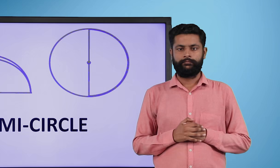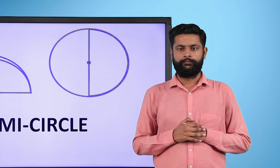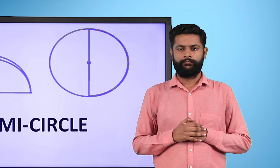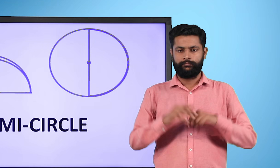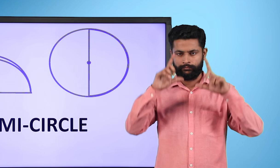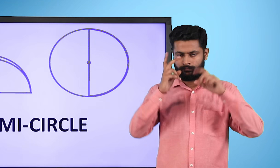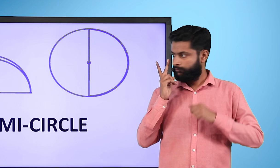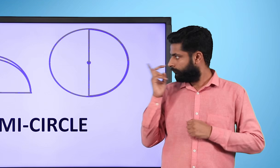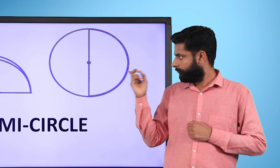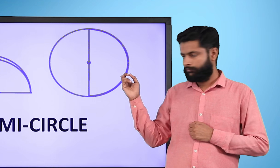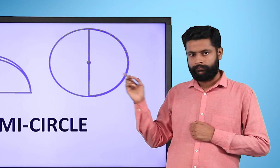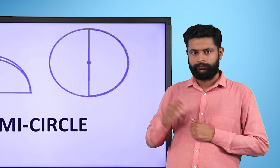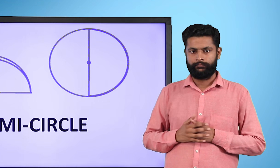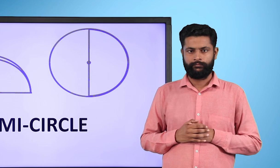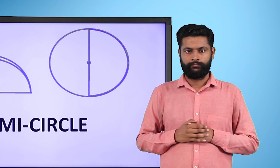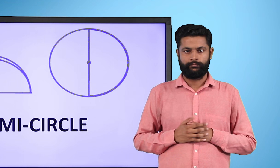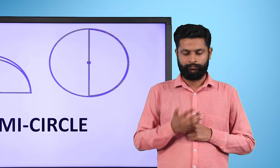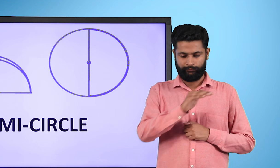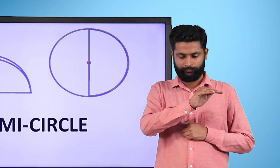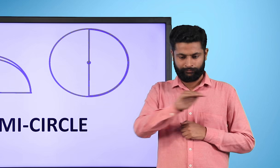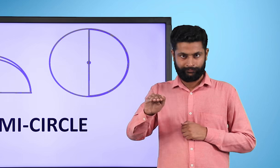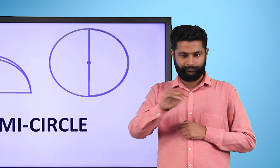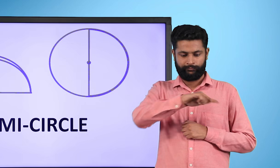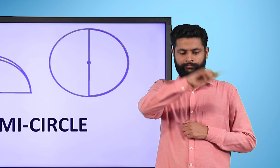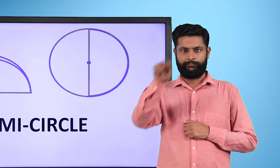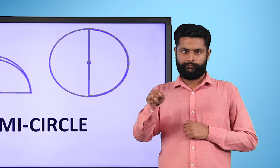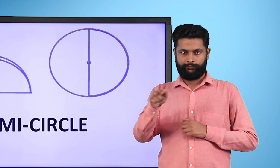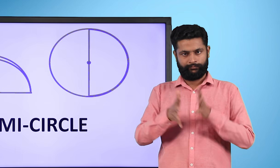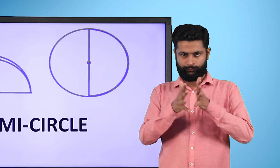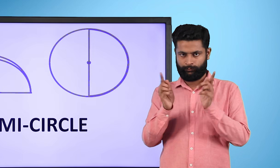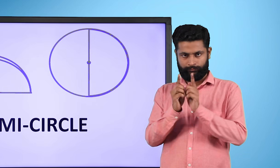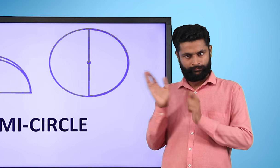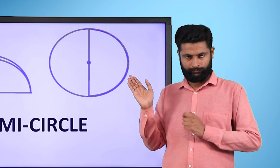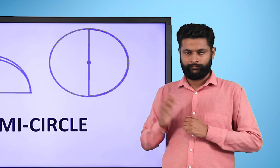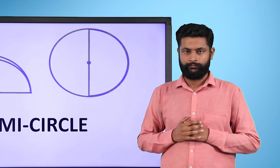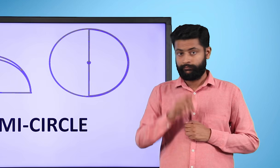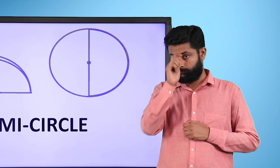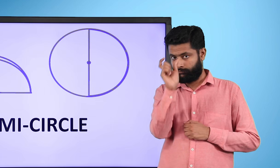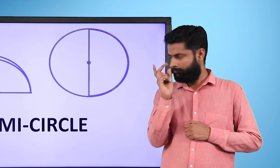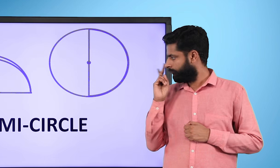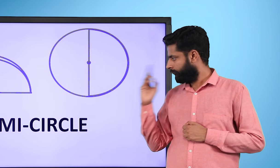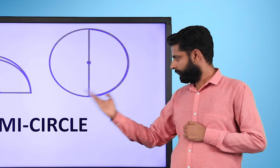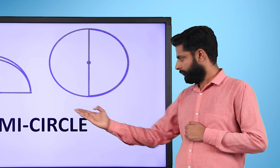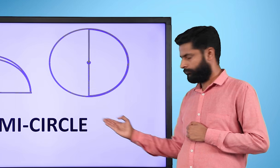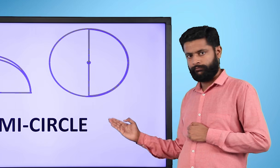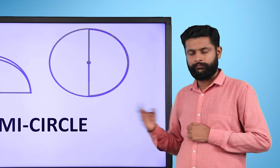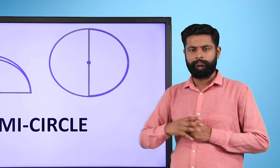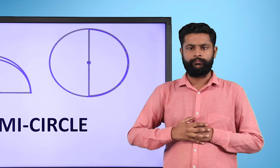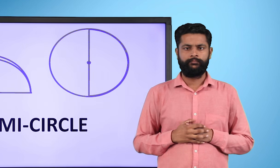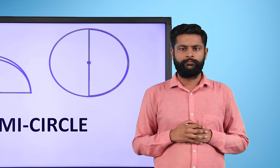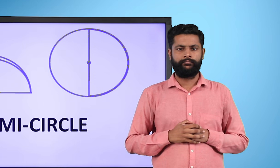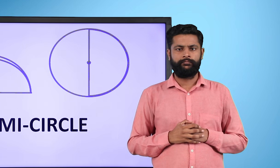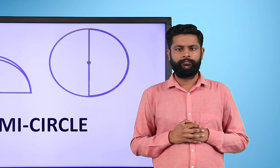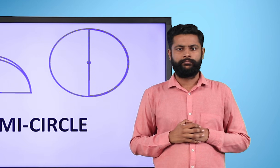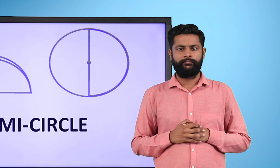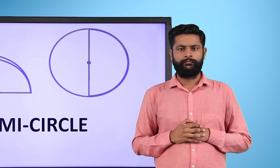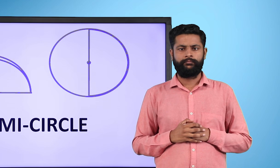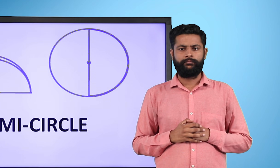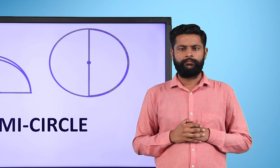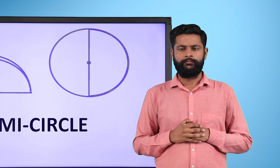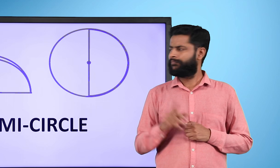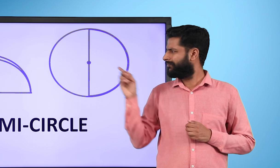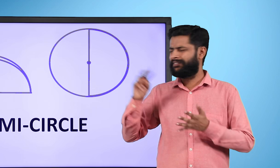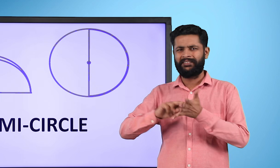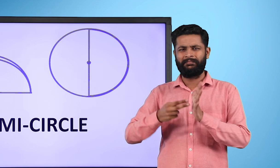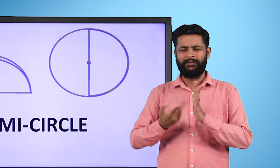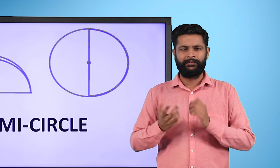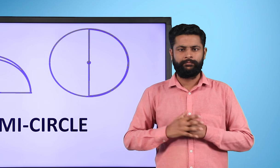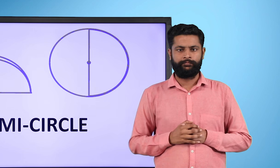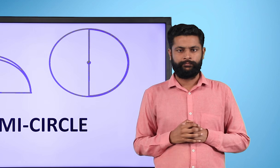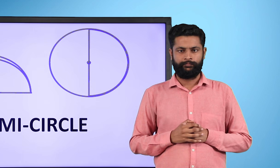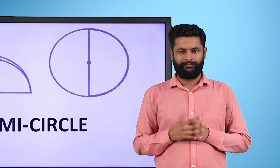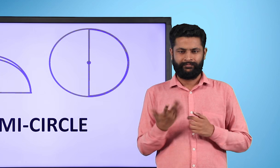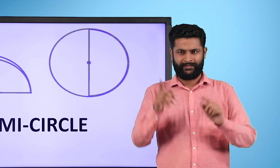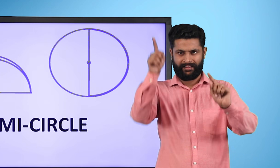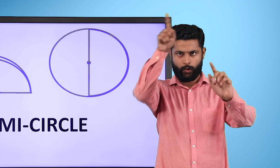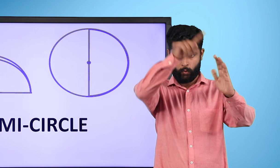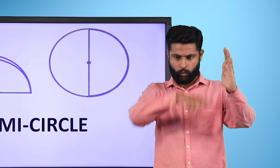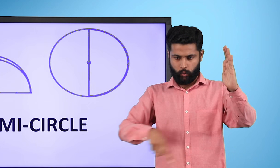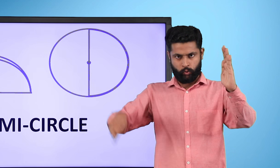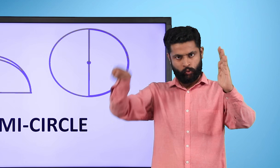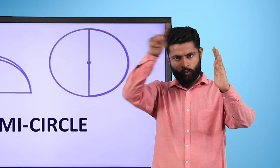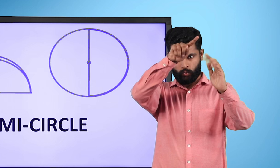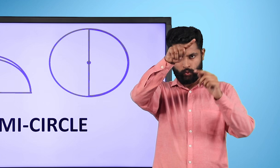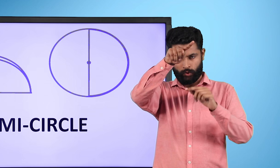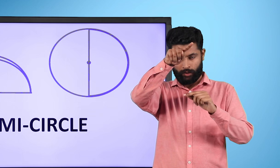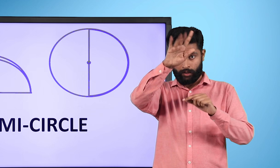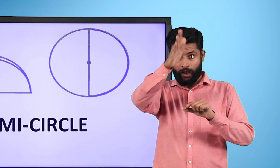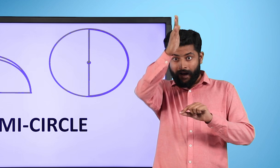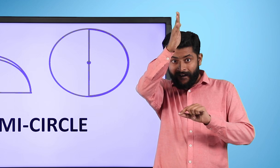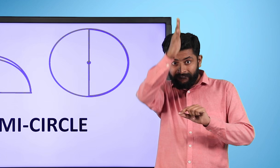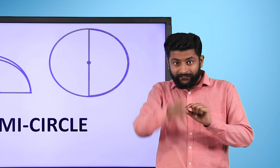semi-circle The diameter of a circle divides it into two equal parts. Each part is a semi-circle. A semi-circle is half of a circle,